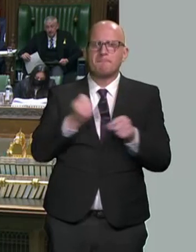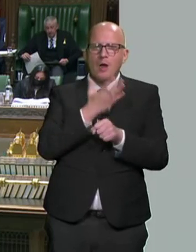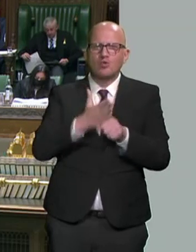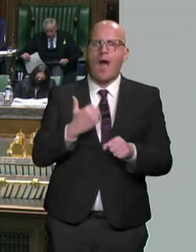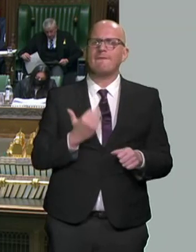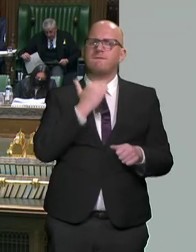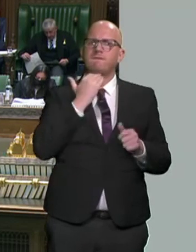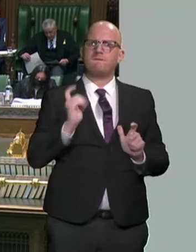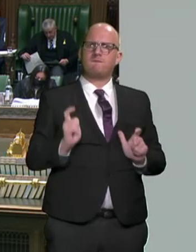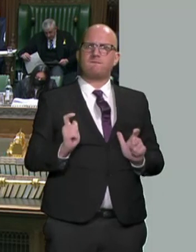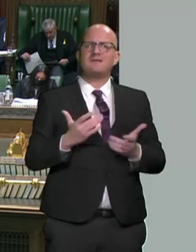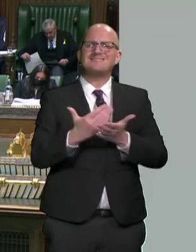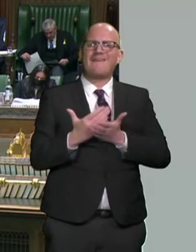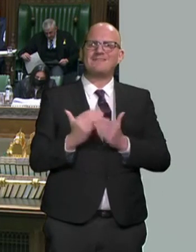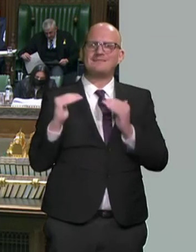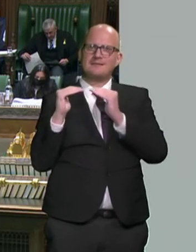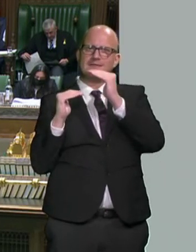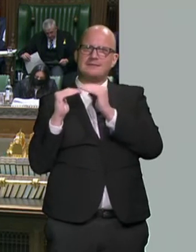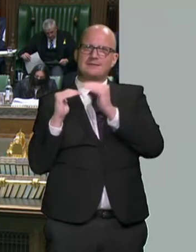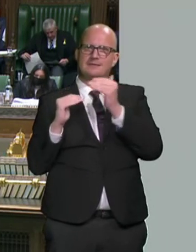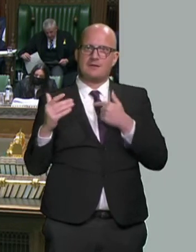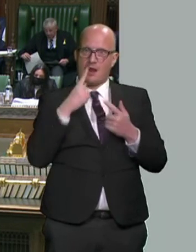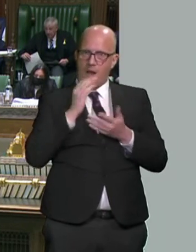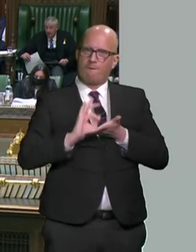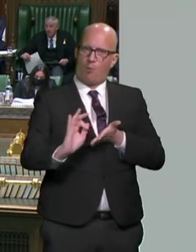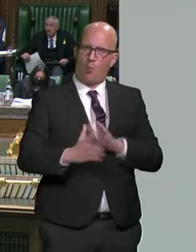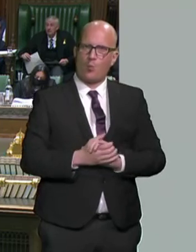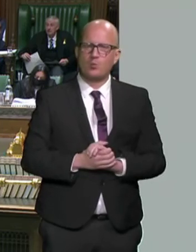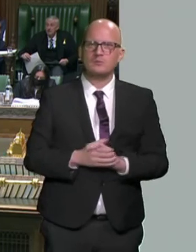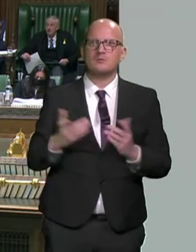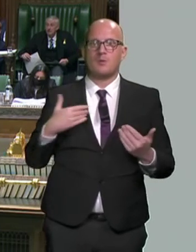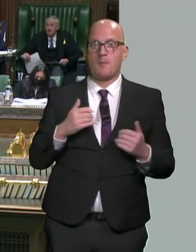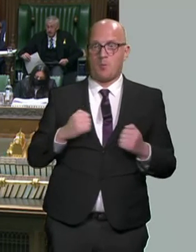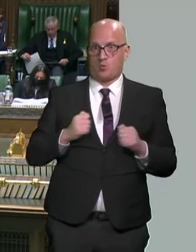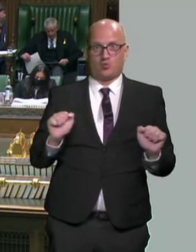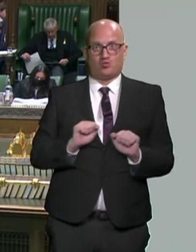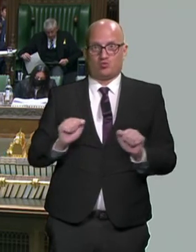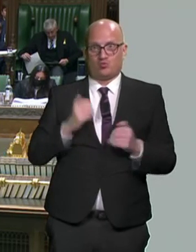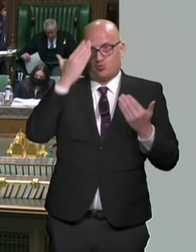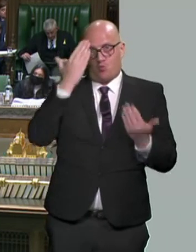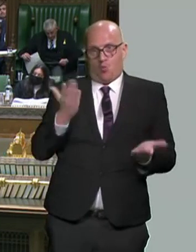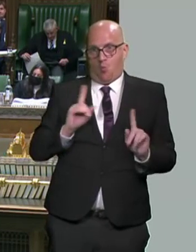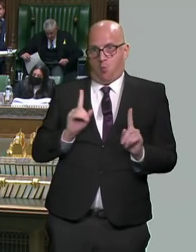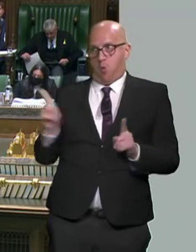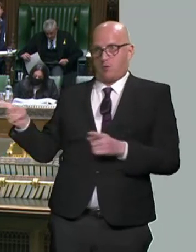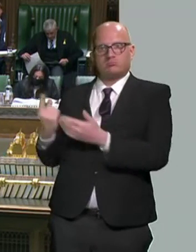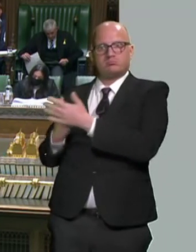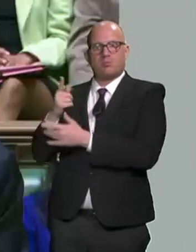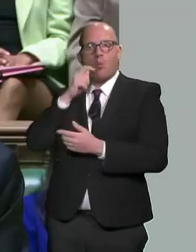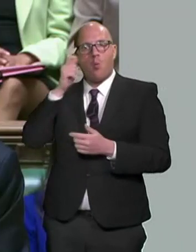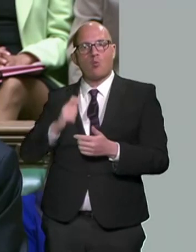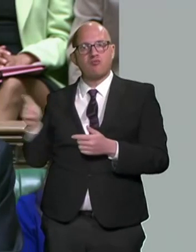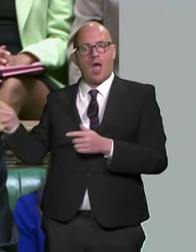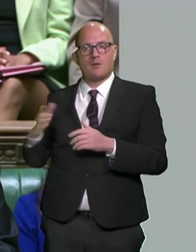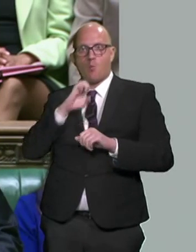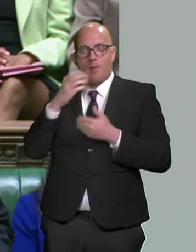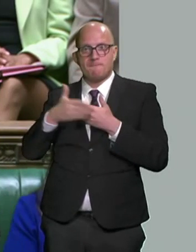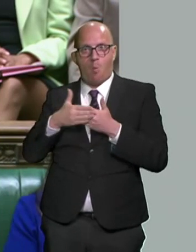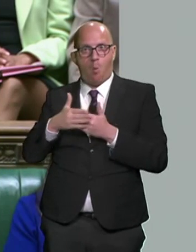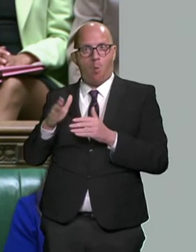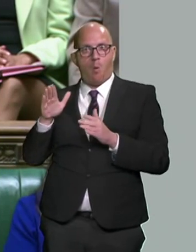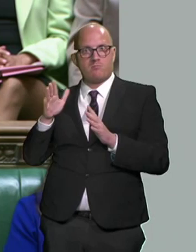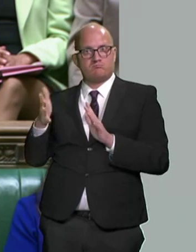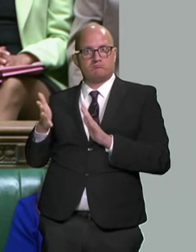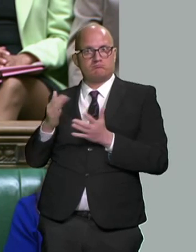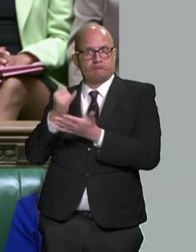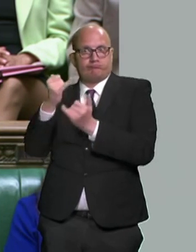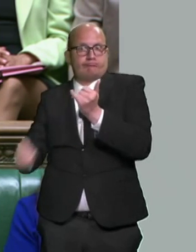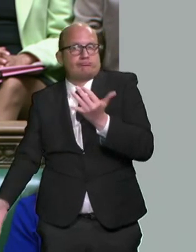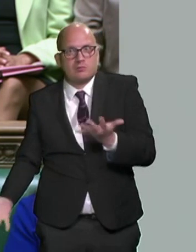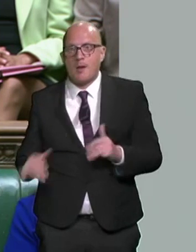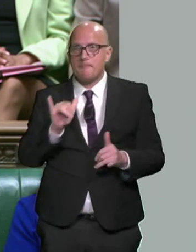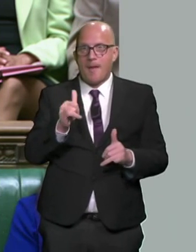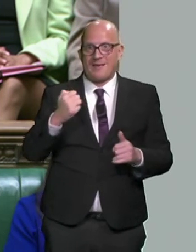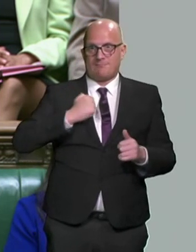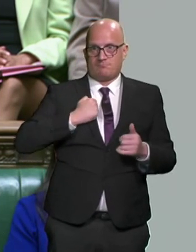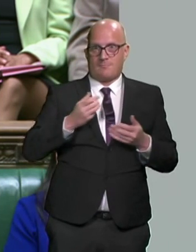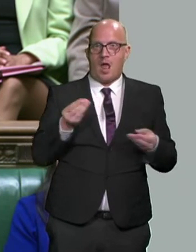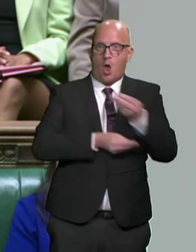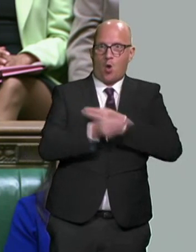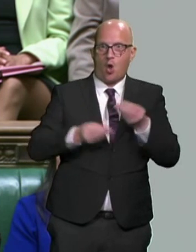The OBR has not accounted for the full impacts of the war in Ukraine, and we should be prepared for the economy and public finances to worsen, potentially significantly.